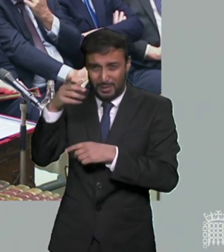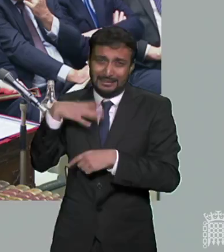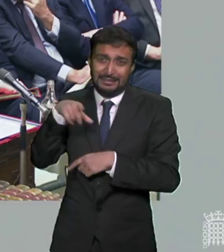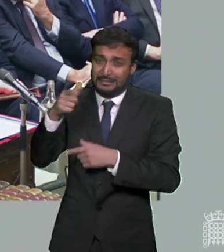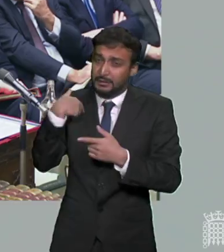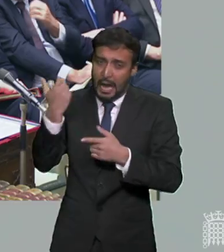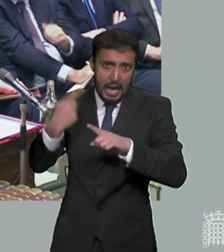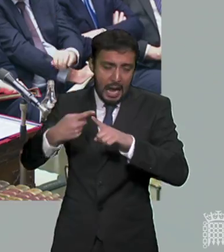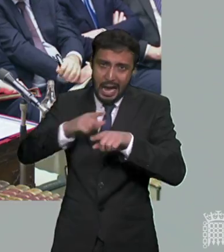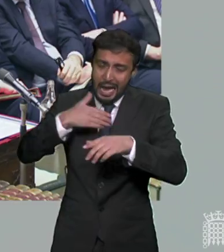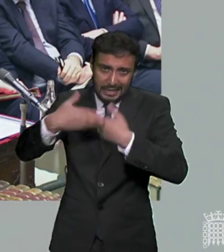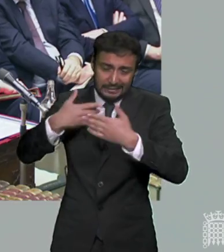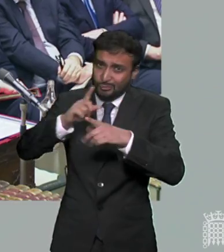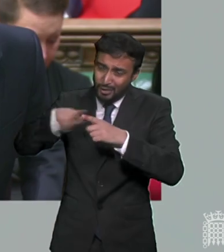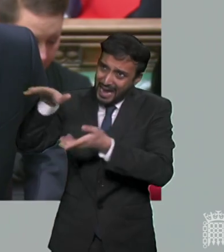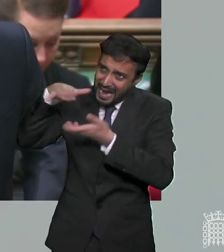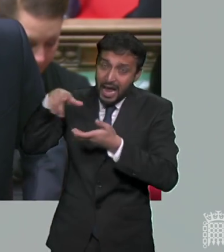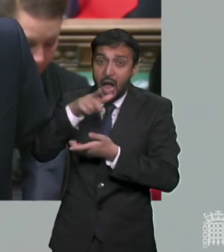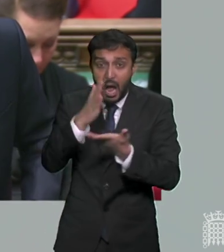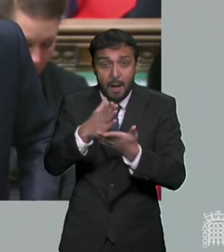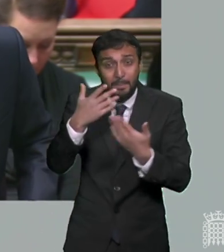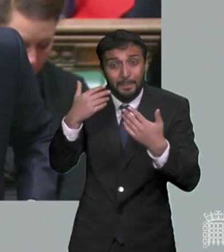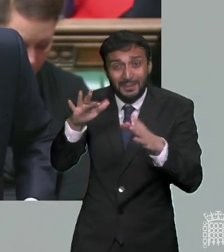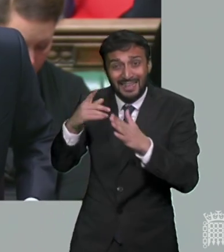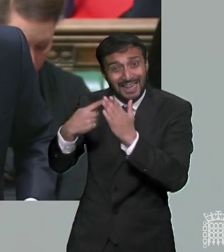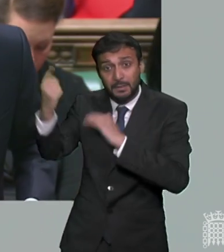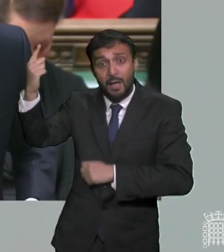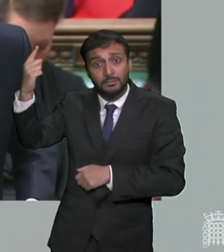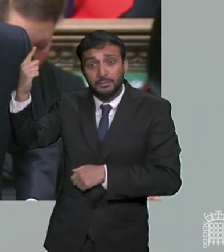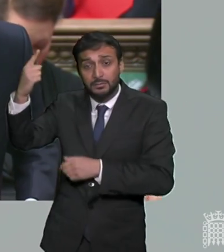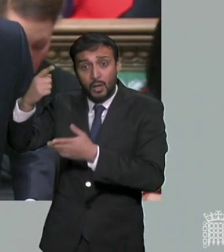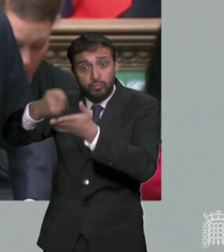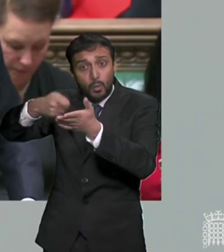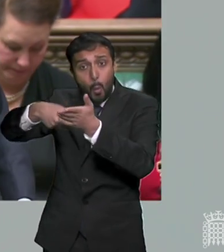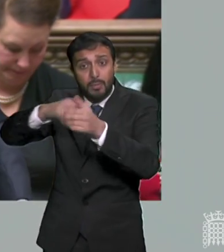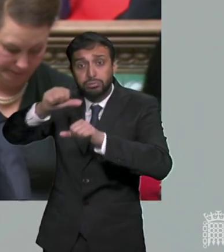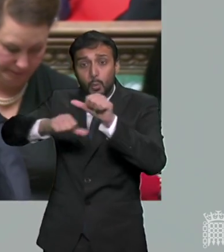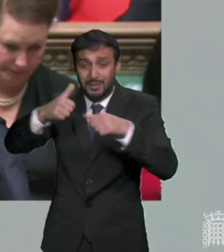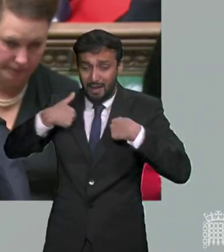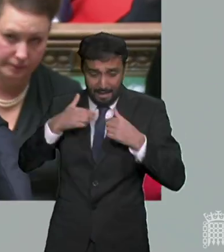There was an independent procurement process; Ministers were not involved in the decision making.